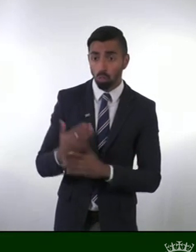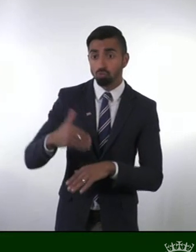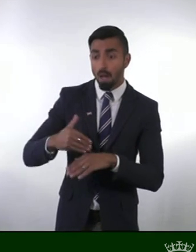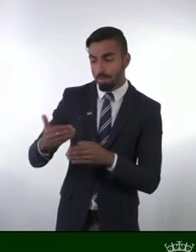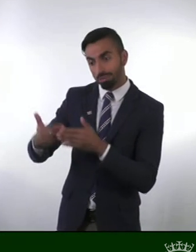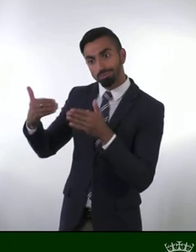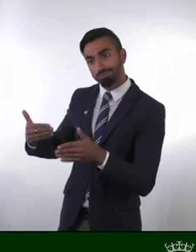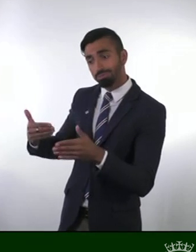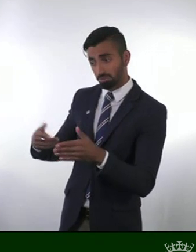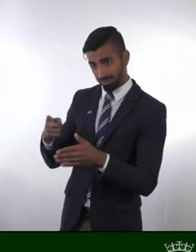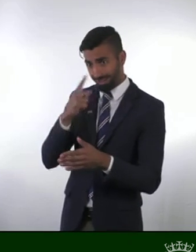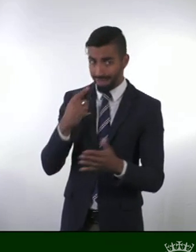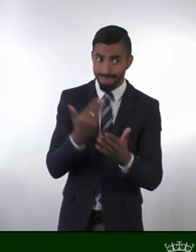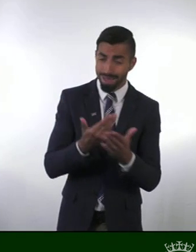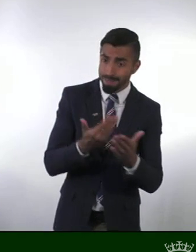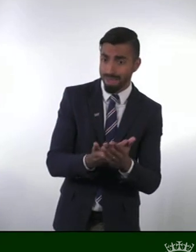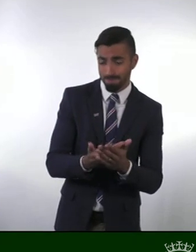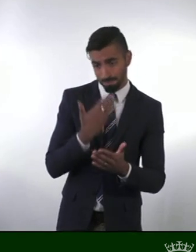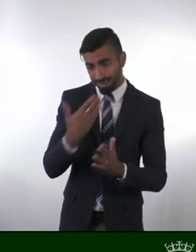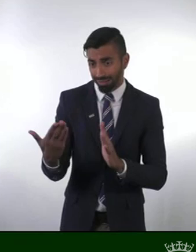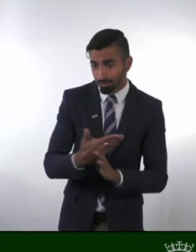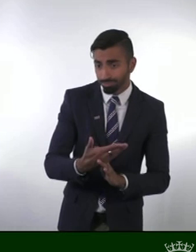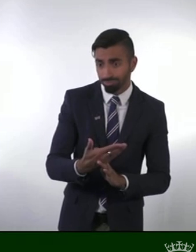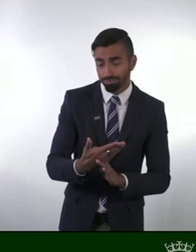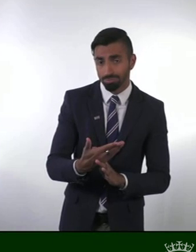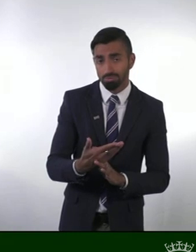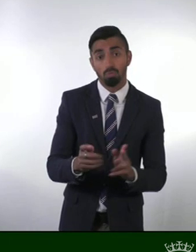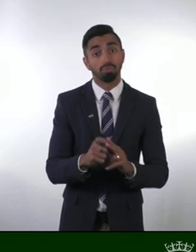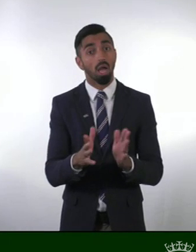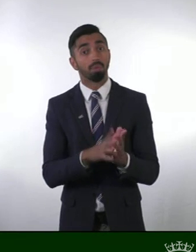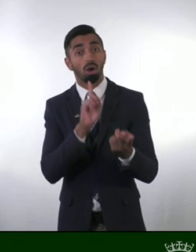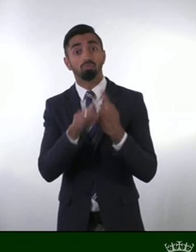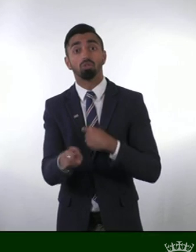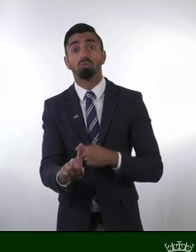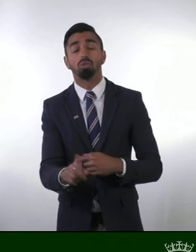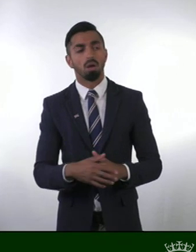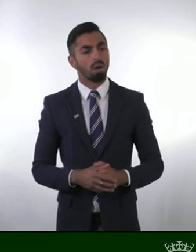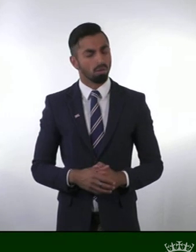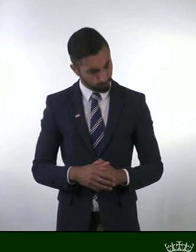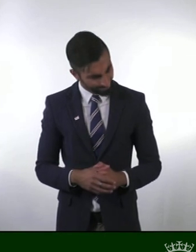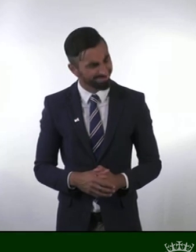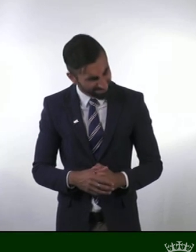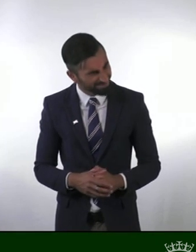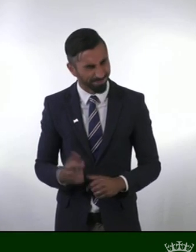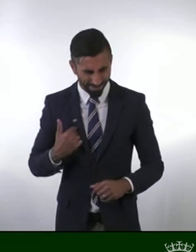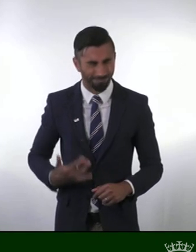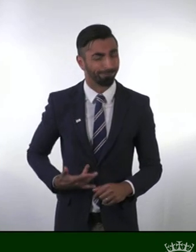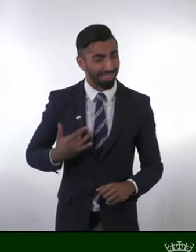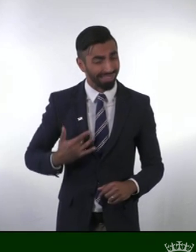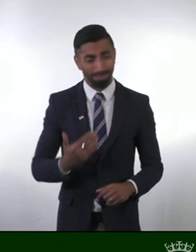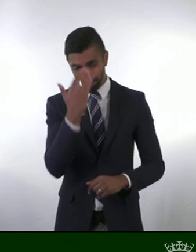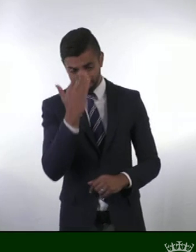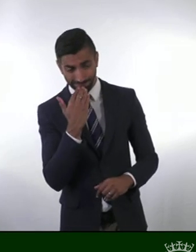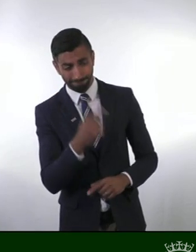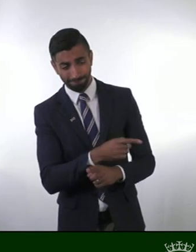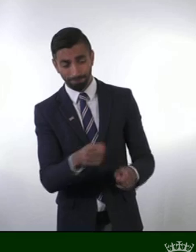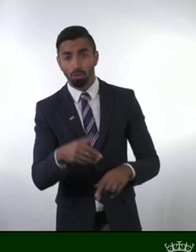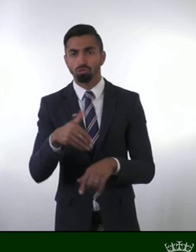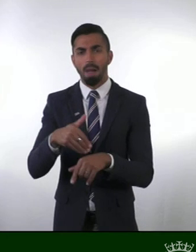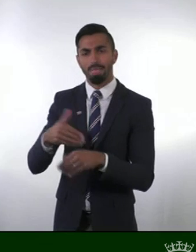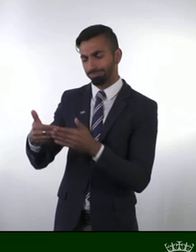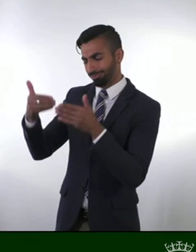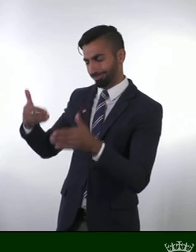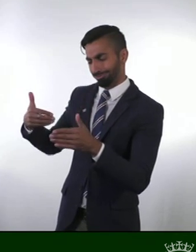Yes indeed. I think the scheme provides a fair, balanced and proportionate way of helping all those who have suffered most during the troubles.